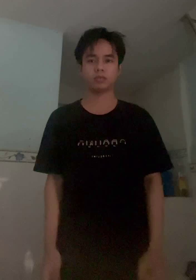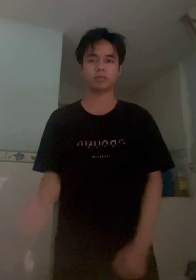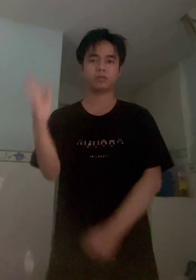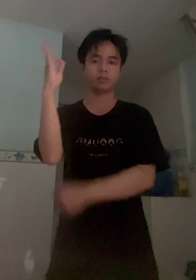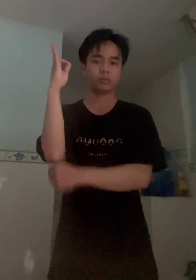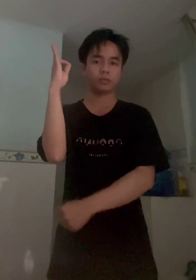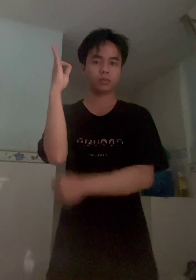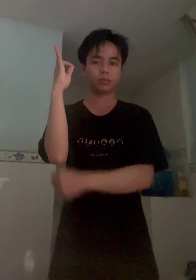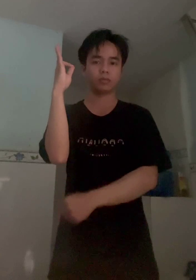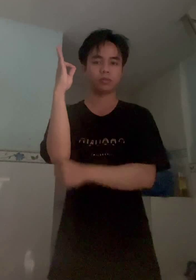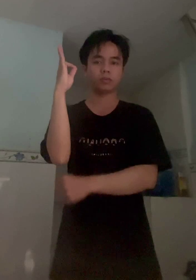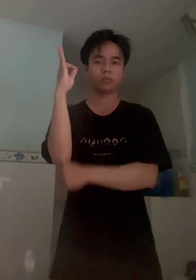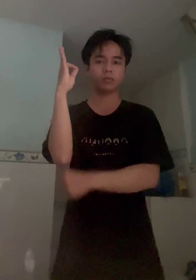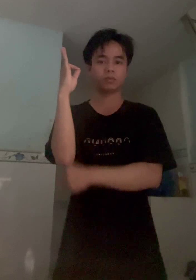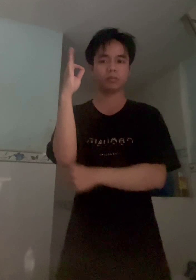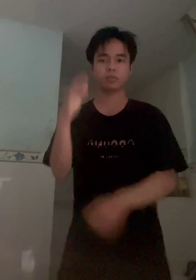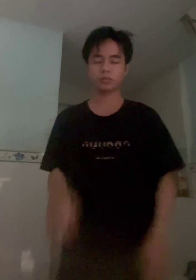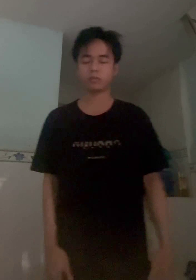buoi trua